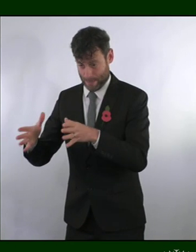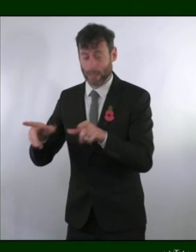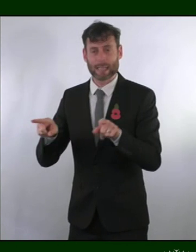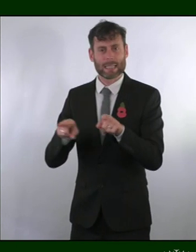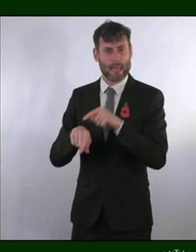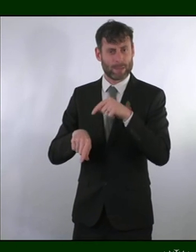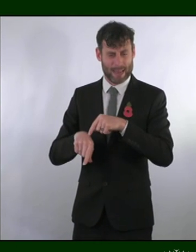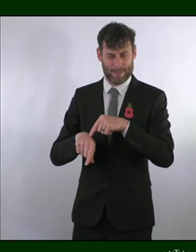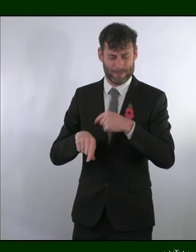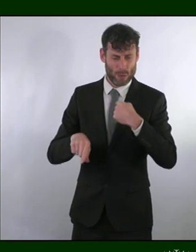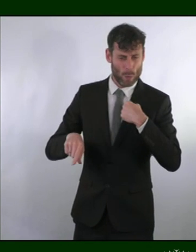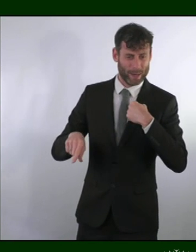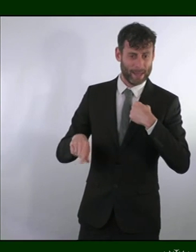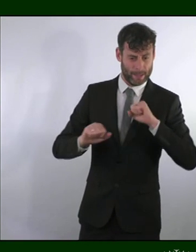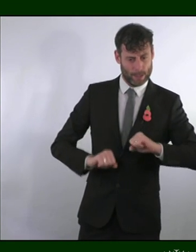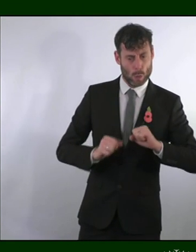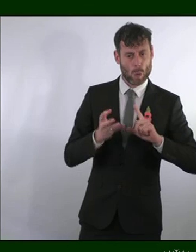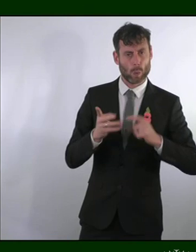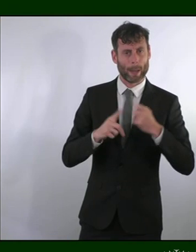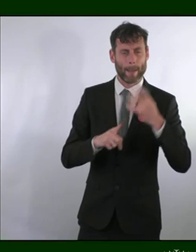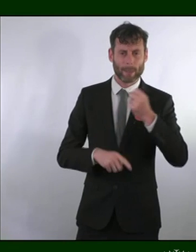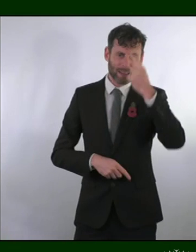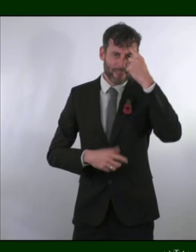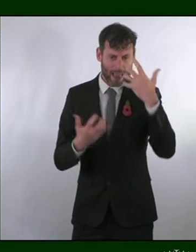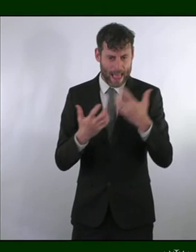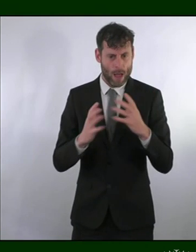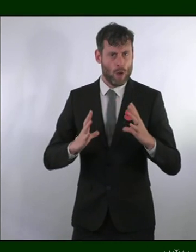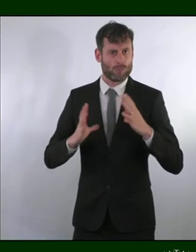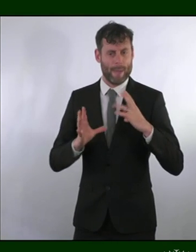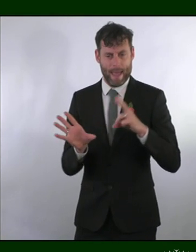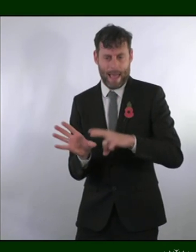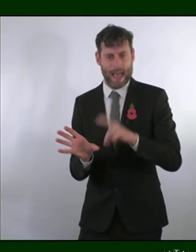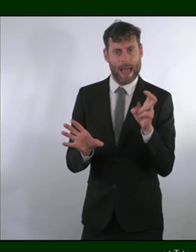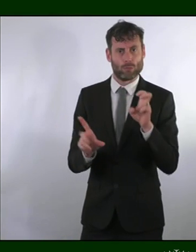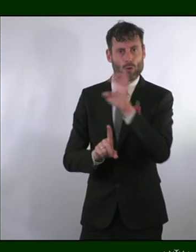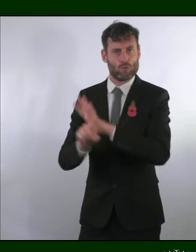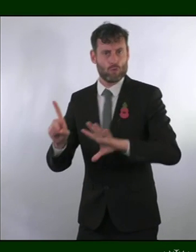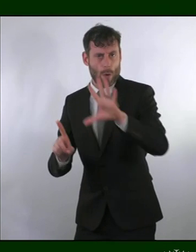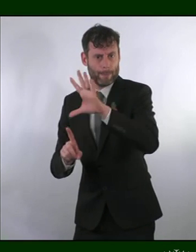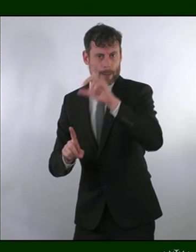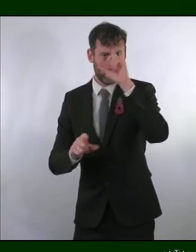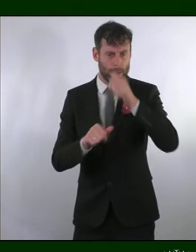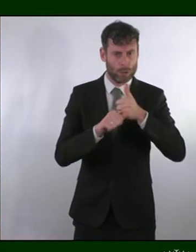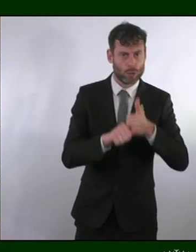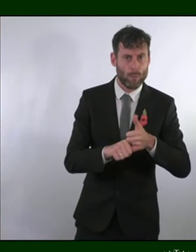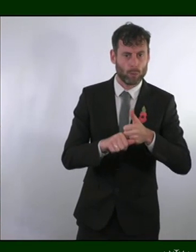Are we not doing that by securing help for our rural communities and securing our borders?